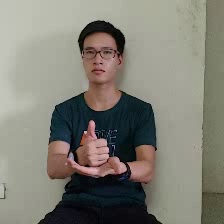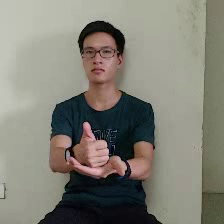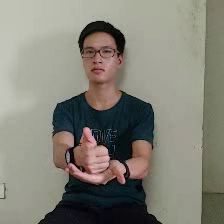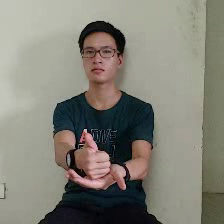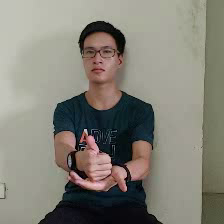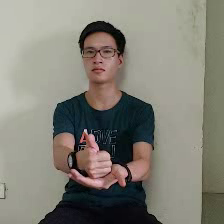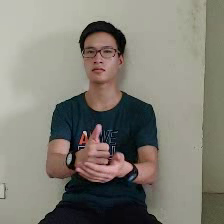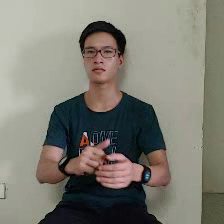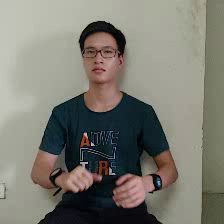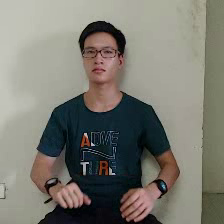Giúp